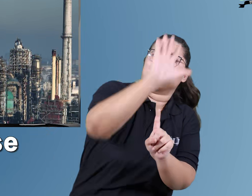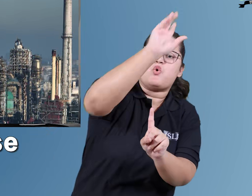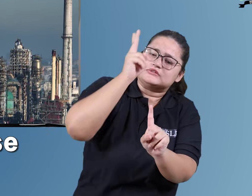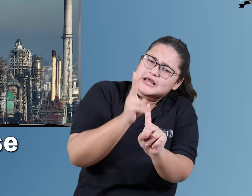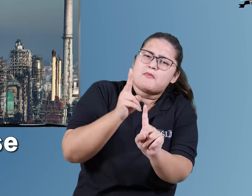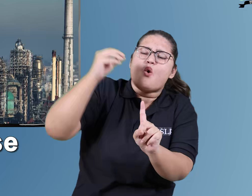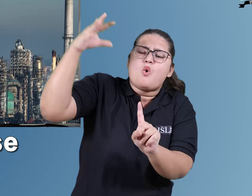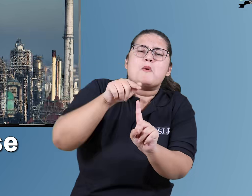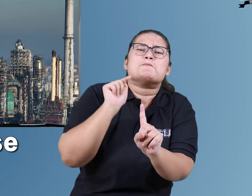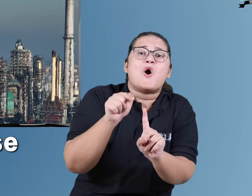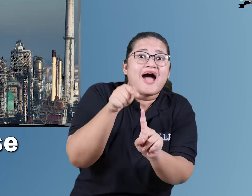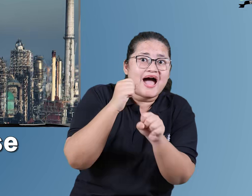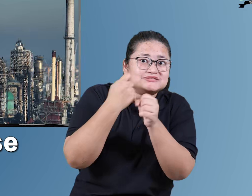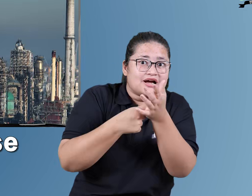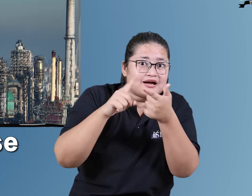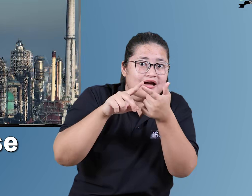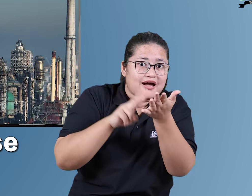from escaping into space.